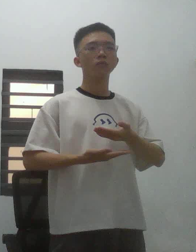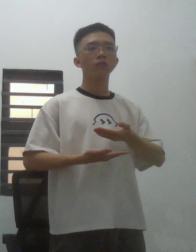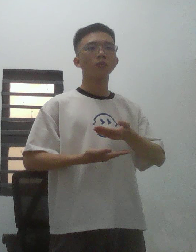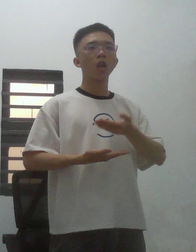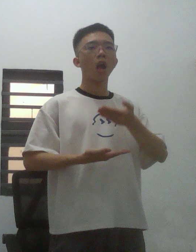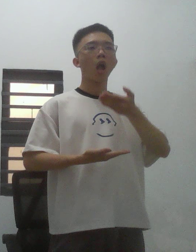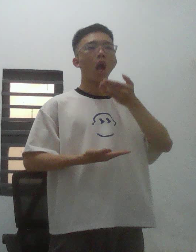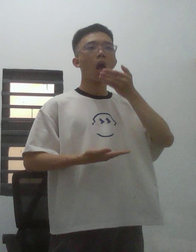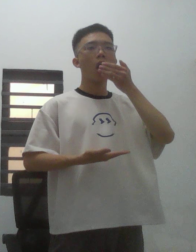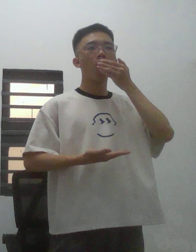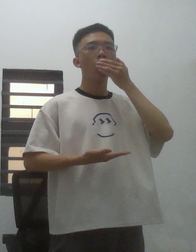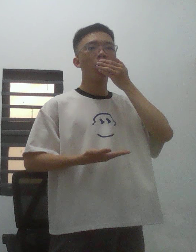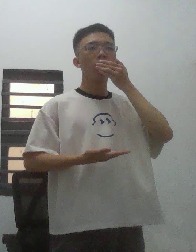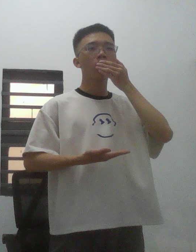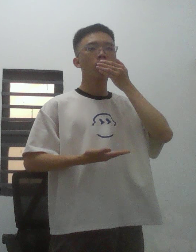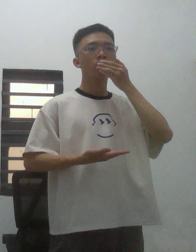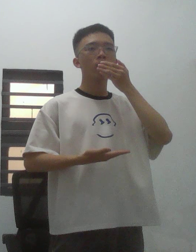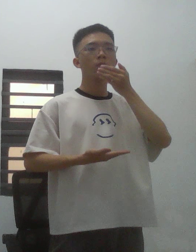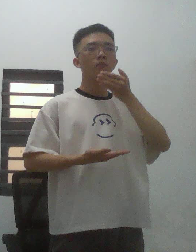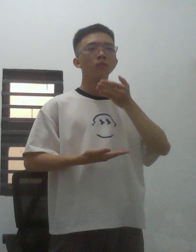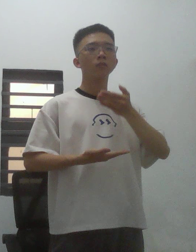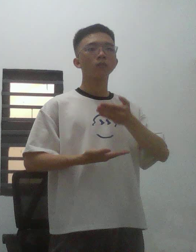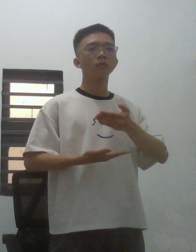sup